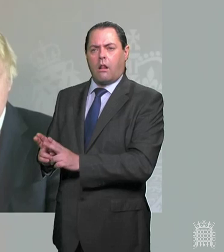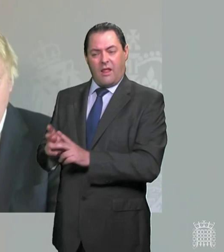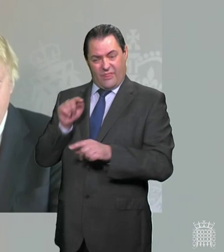changed the way the disease affects our society.